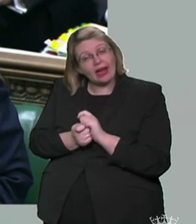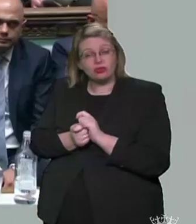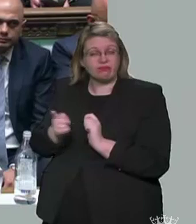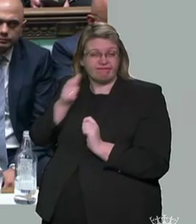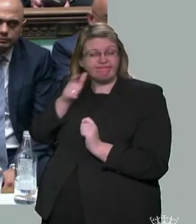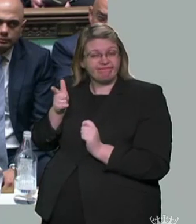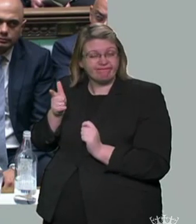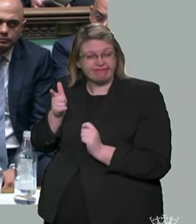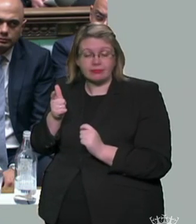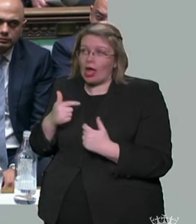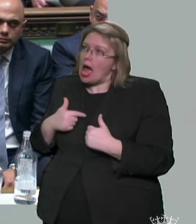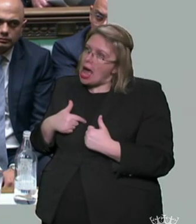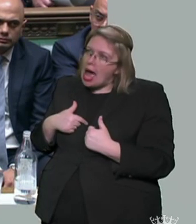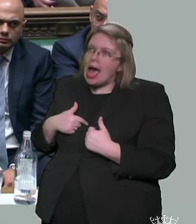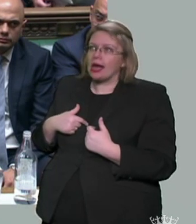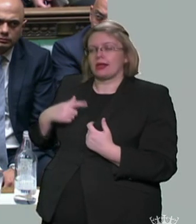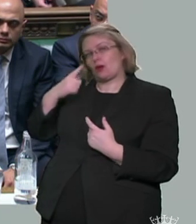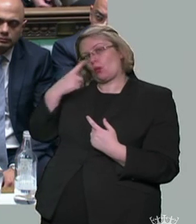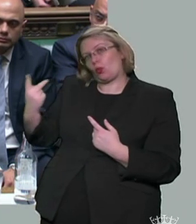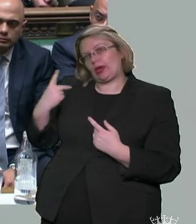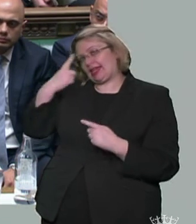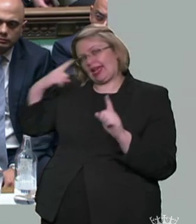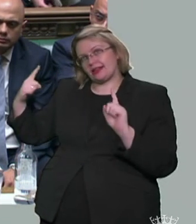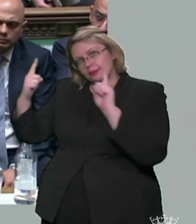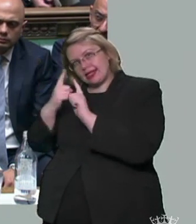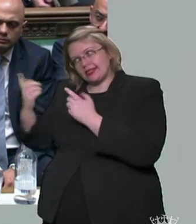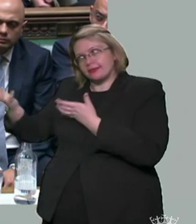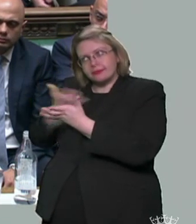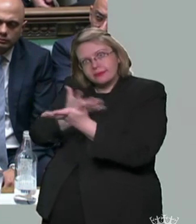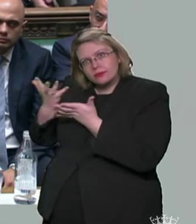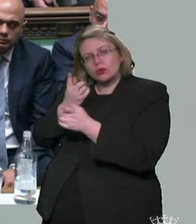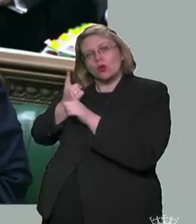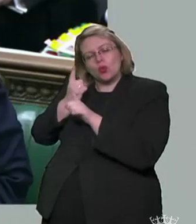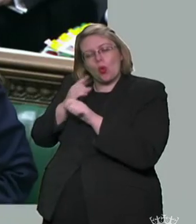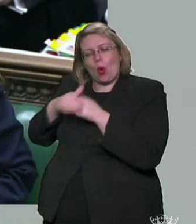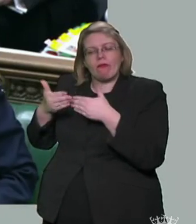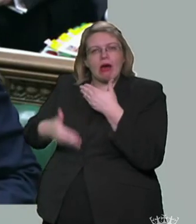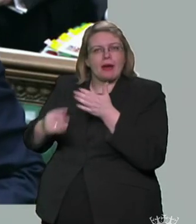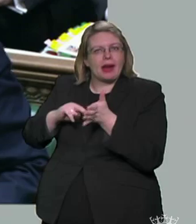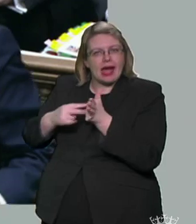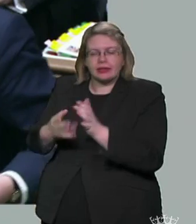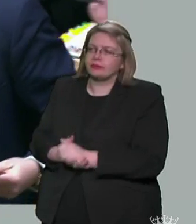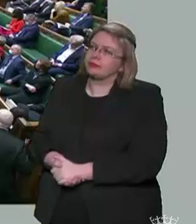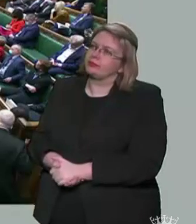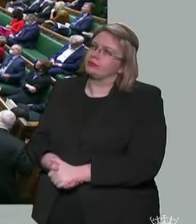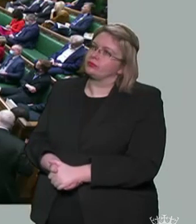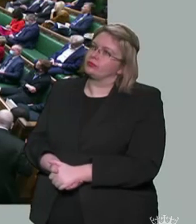I would be happy to offer a meeting between him and the relevant Health Minister to discuss his further concerns.